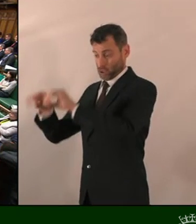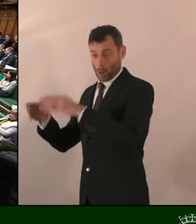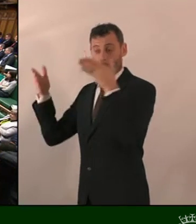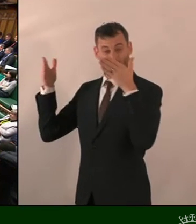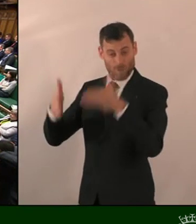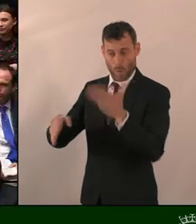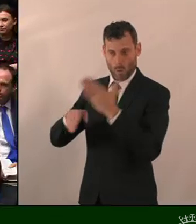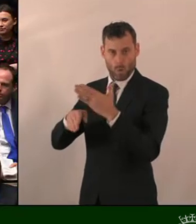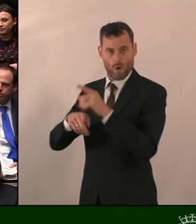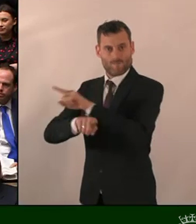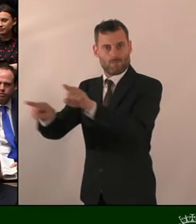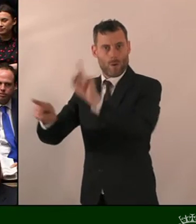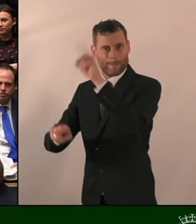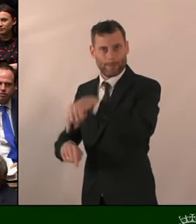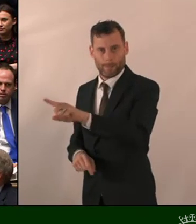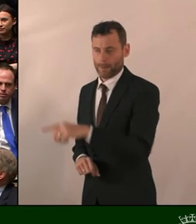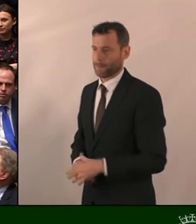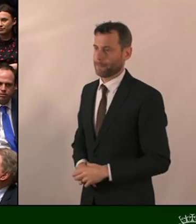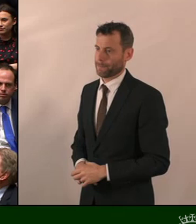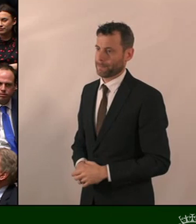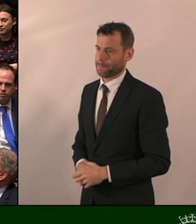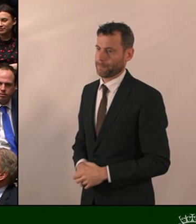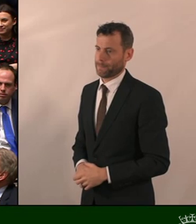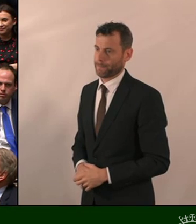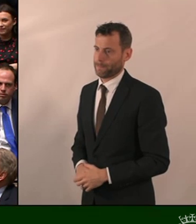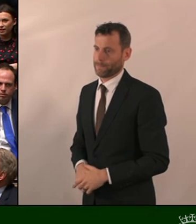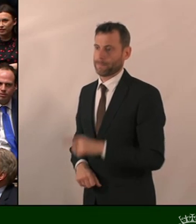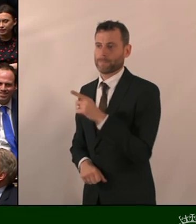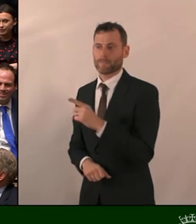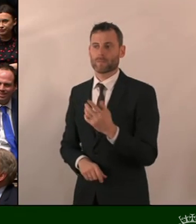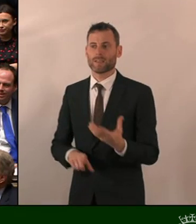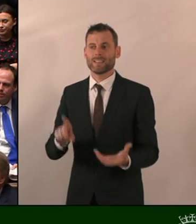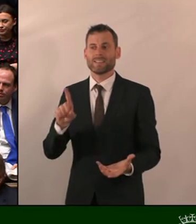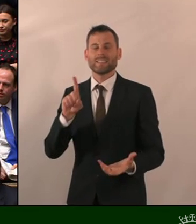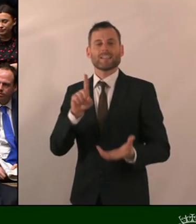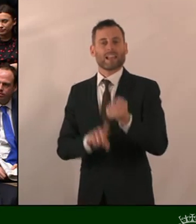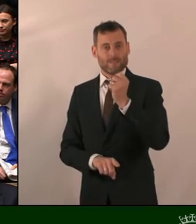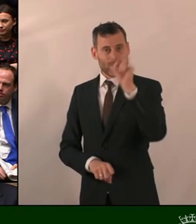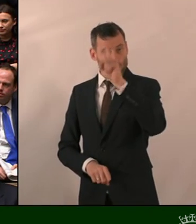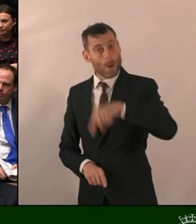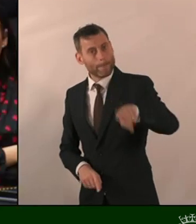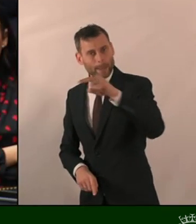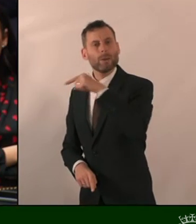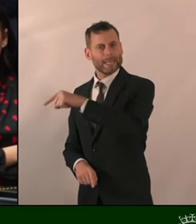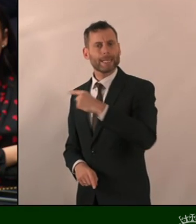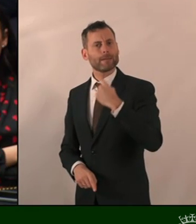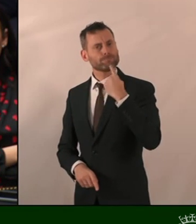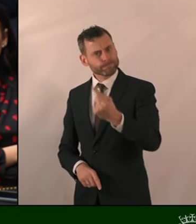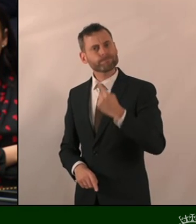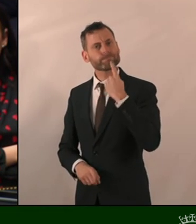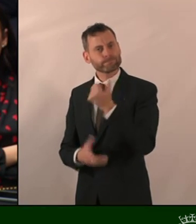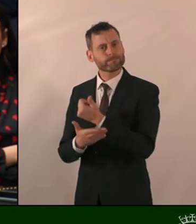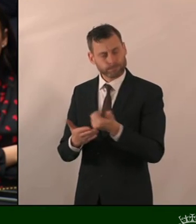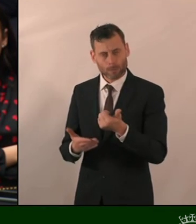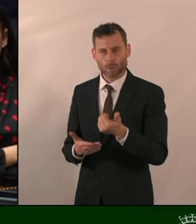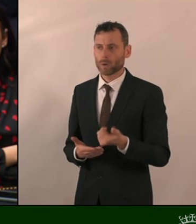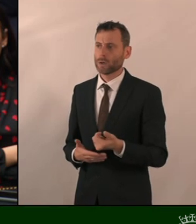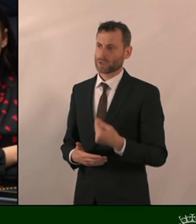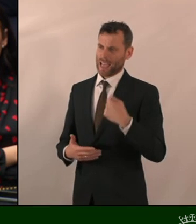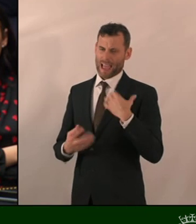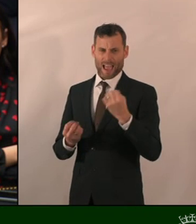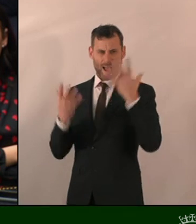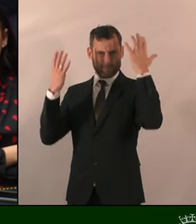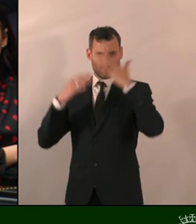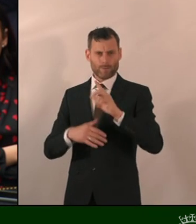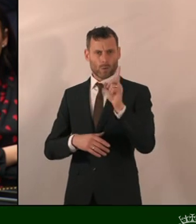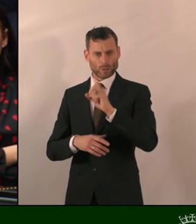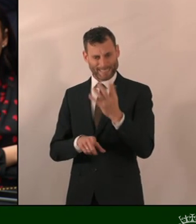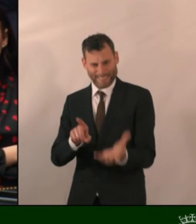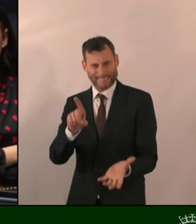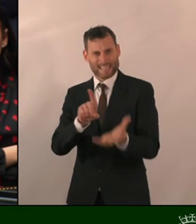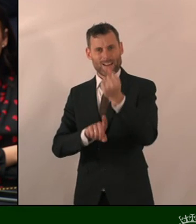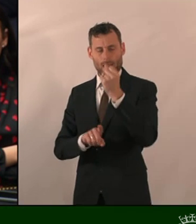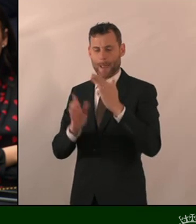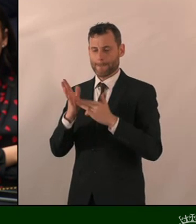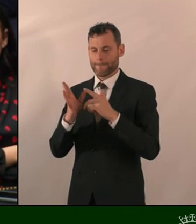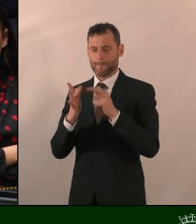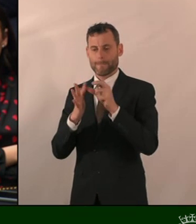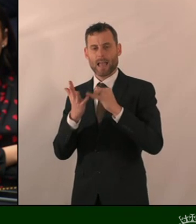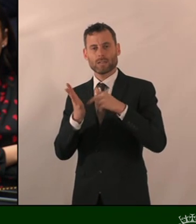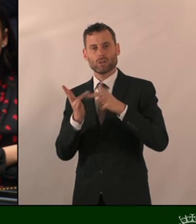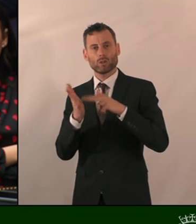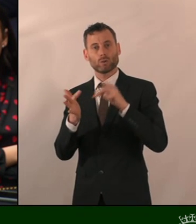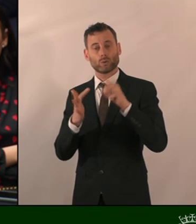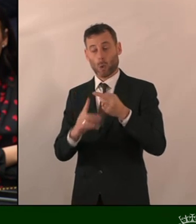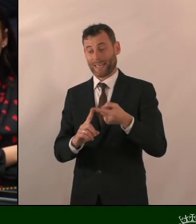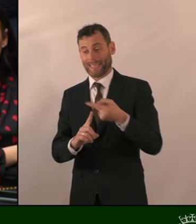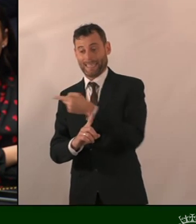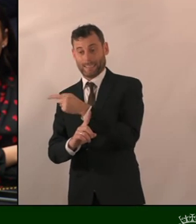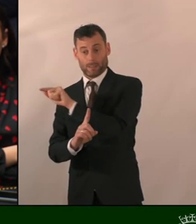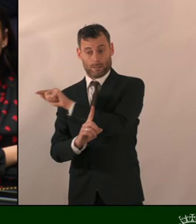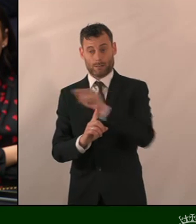This is a Government who are delivering for the people, so I am sure the Prime Minister shares my concerns about the delay in the delivery of the Maidstone East line, which runs through my constituency and others.